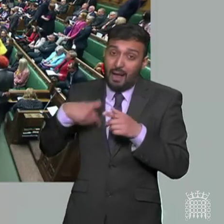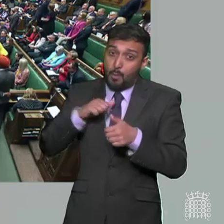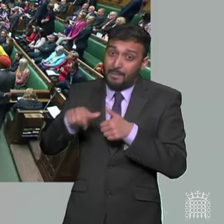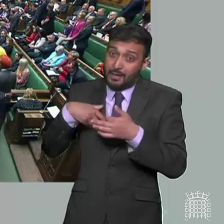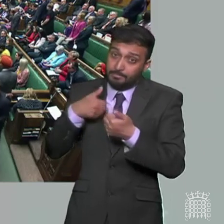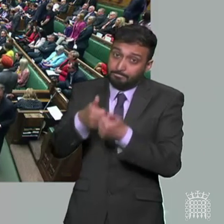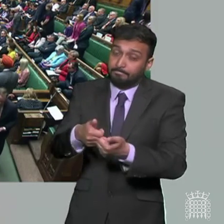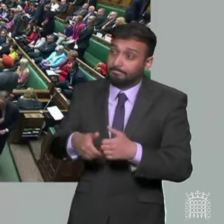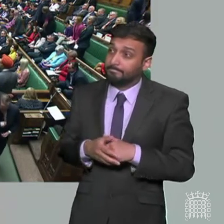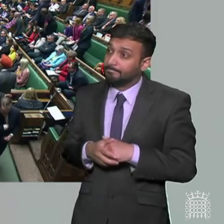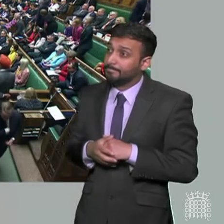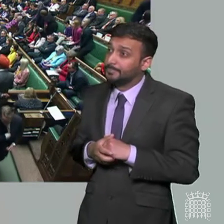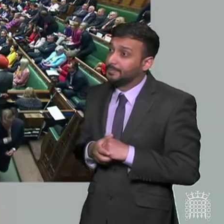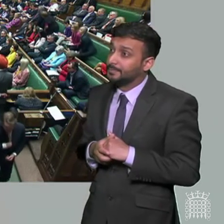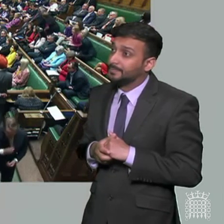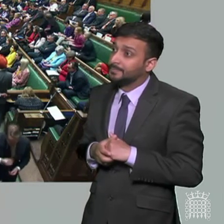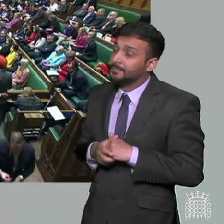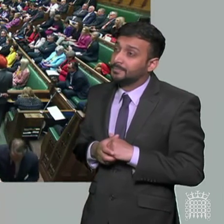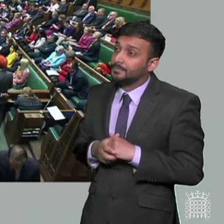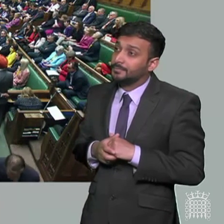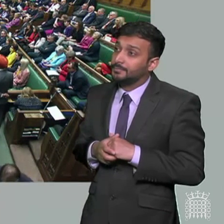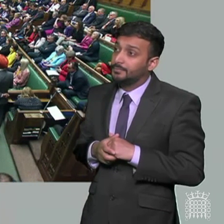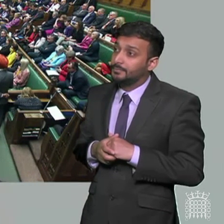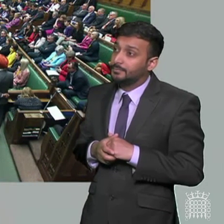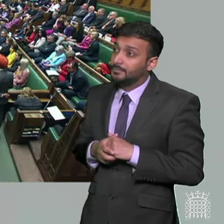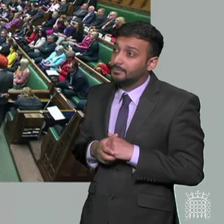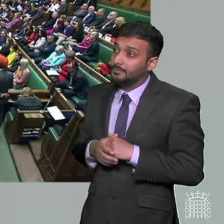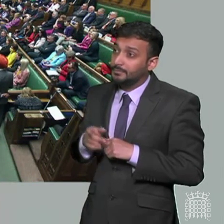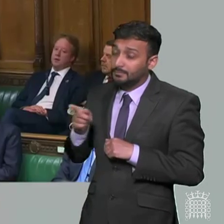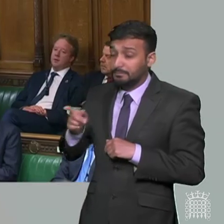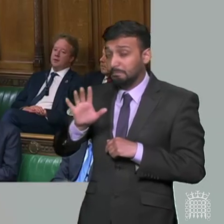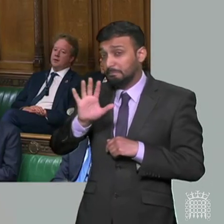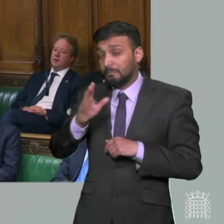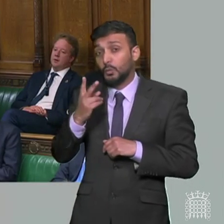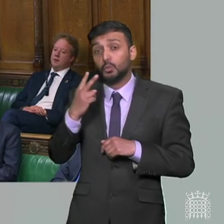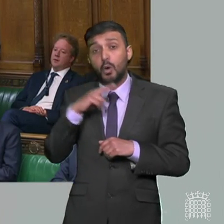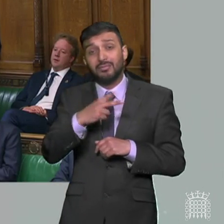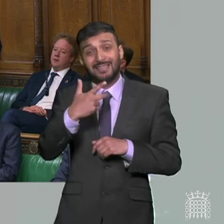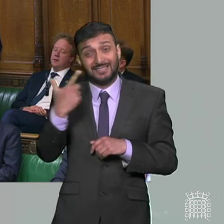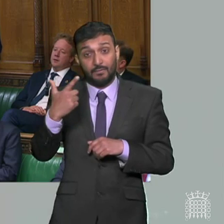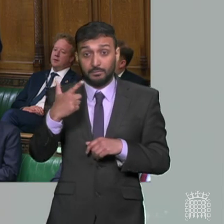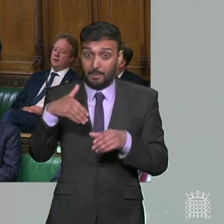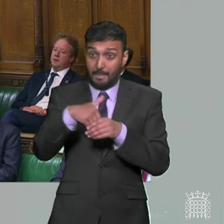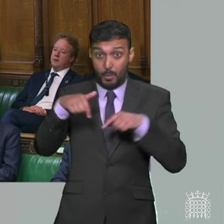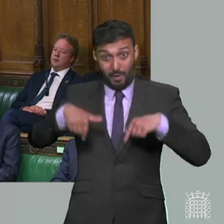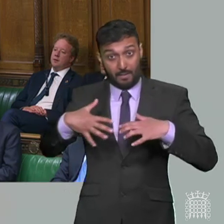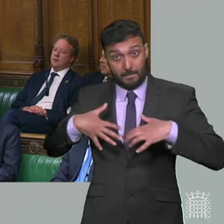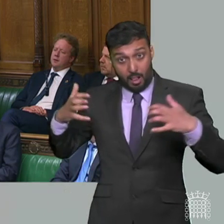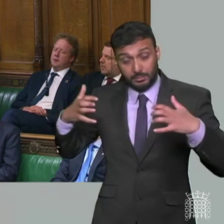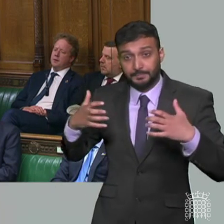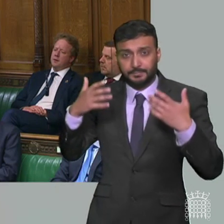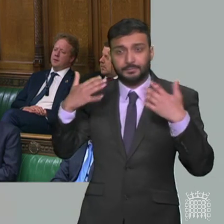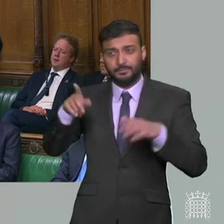Within the past hour or so, it has been reported that some 287 Members of this House have been sanctioned by the Russian state.